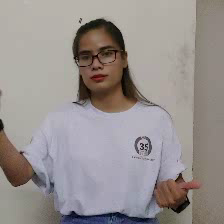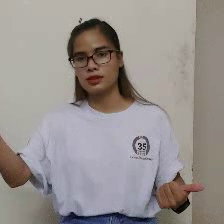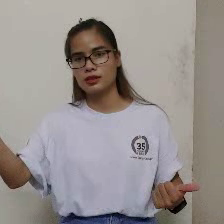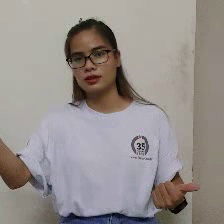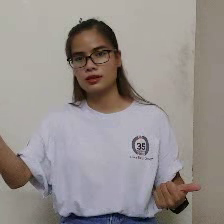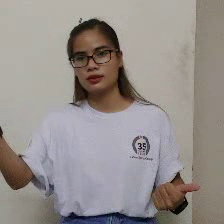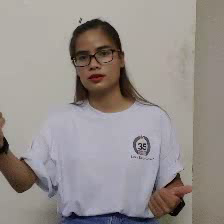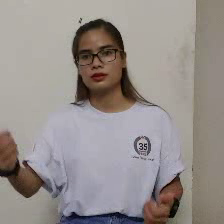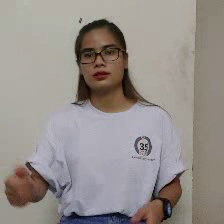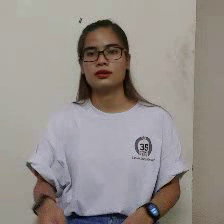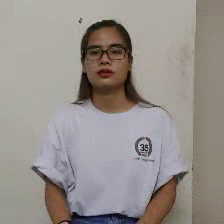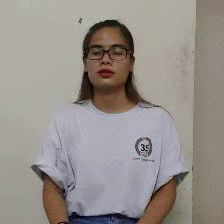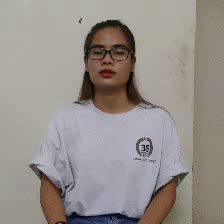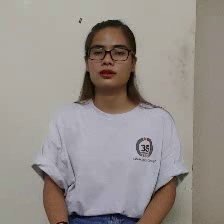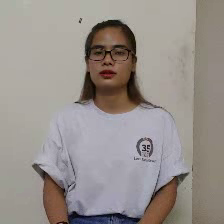Kết hôn